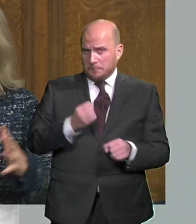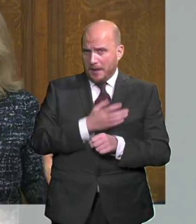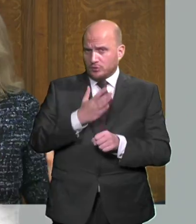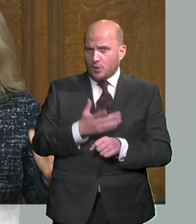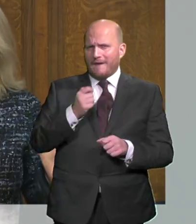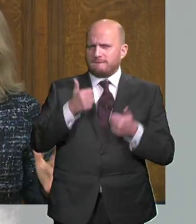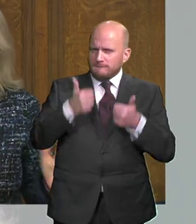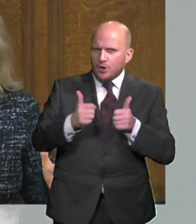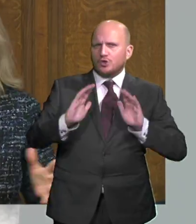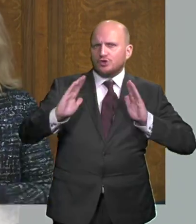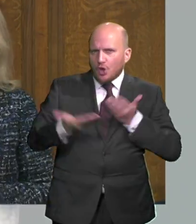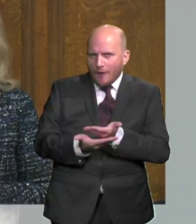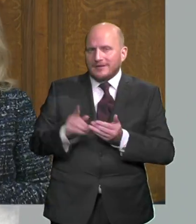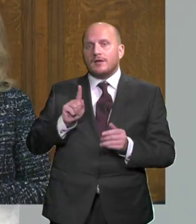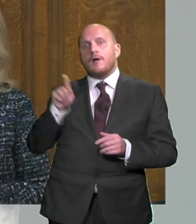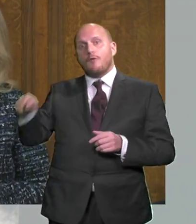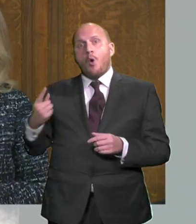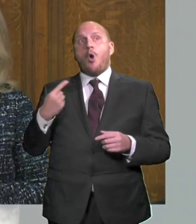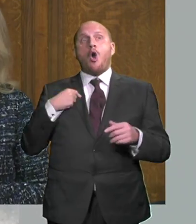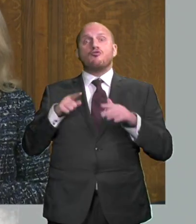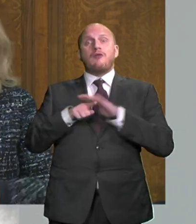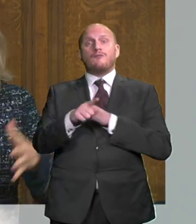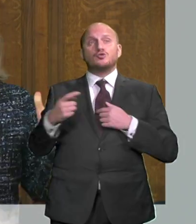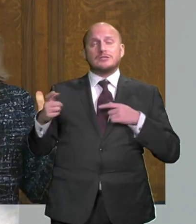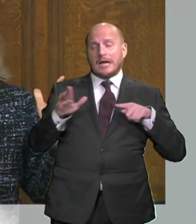in the first safe place to which refugees flee.